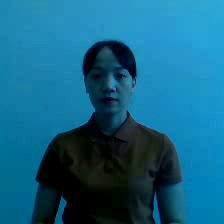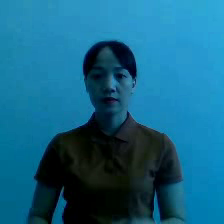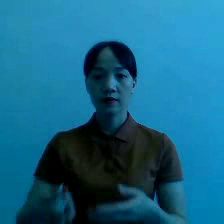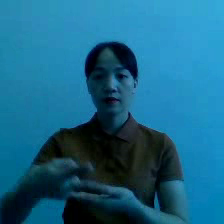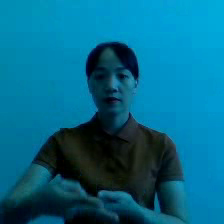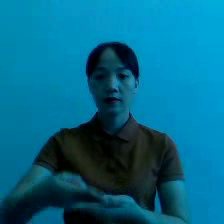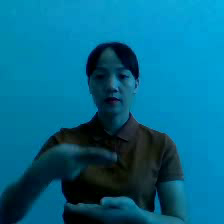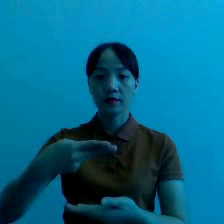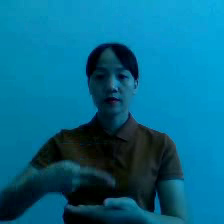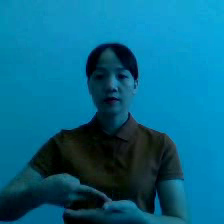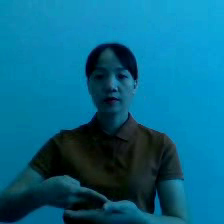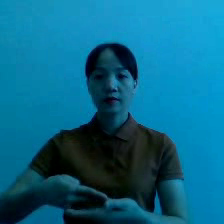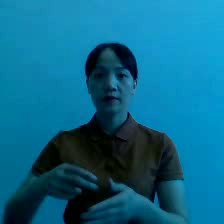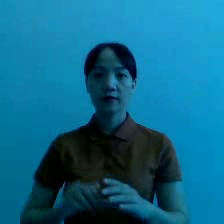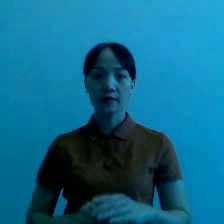Thức ăn